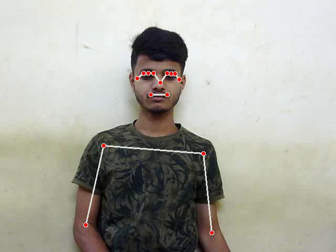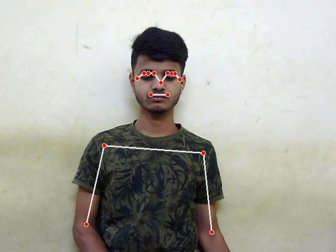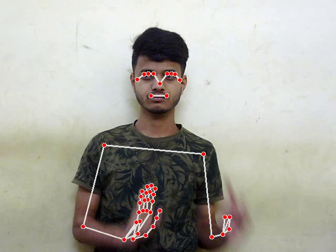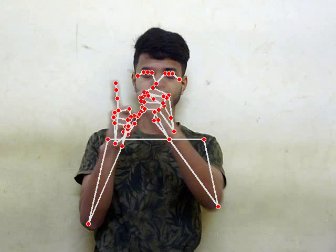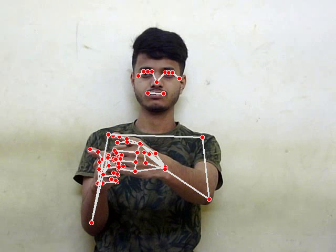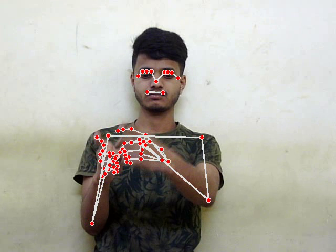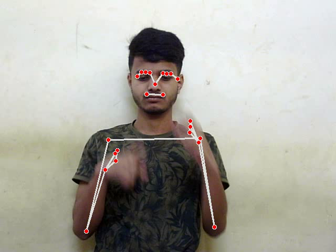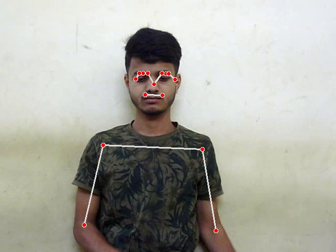go